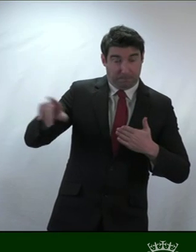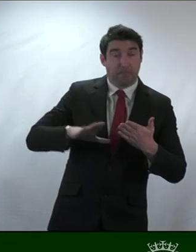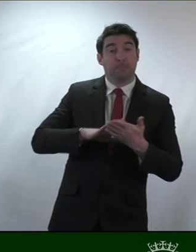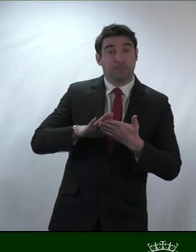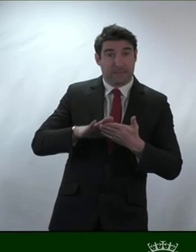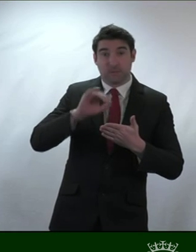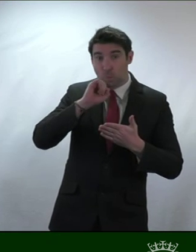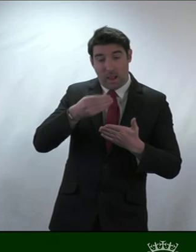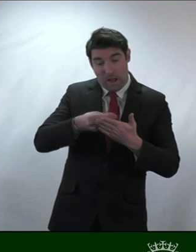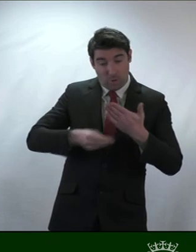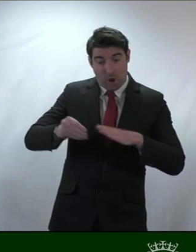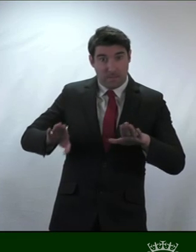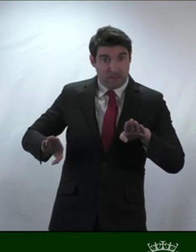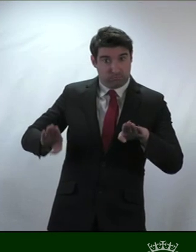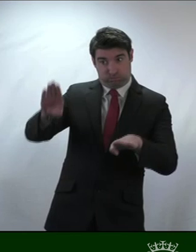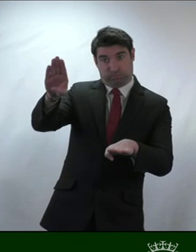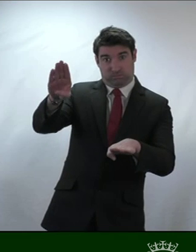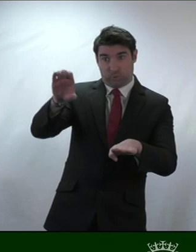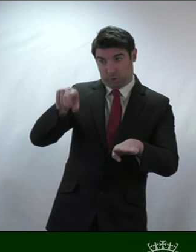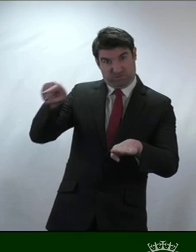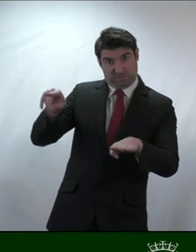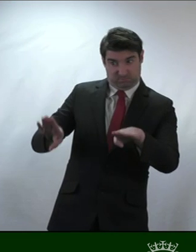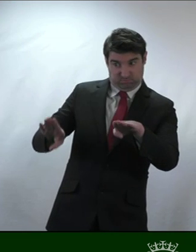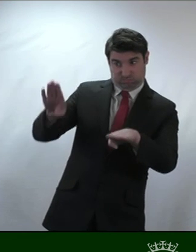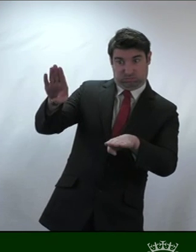This is not bad luck. It is not inevitable.